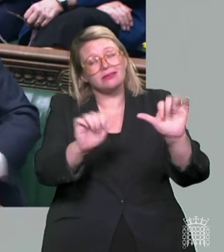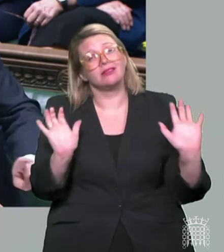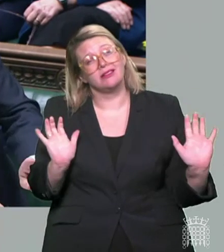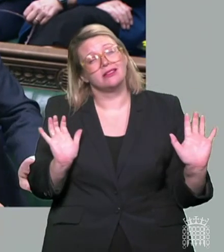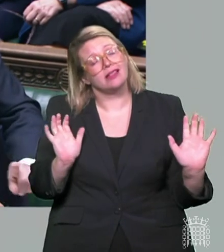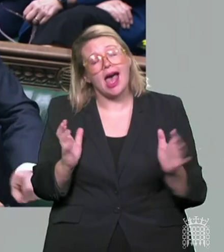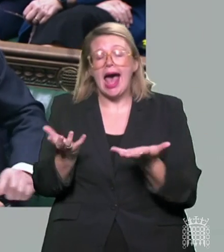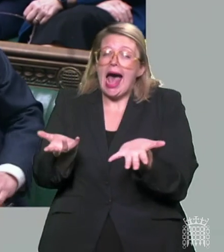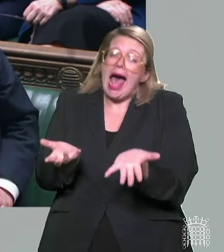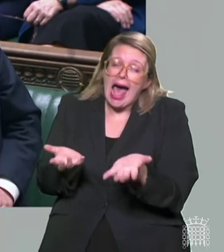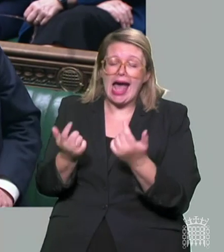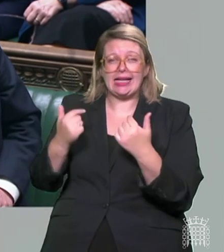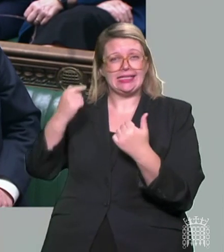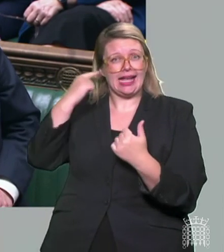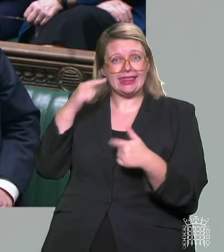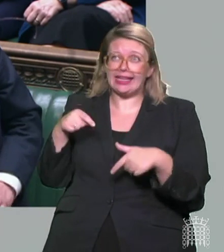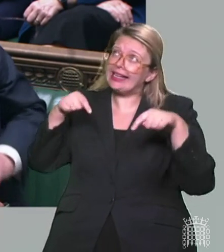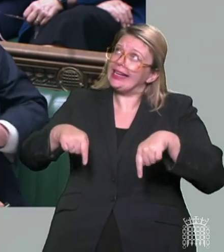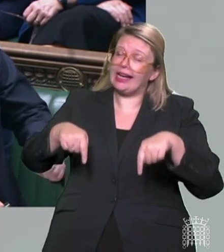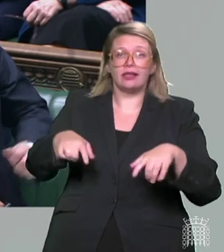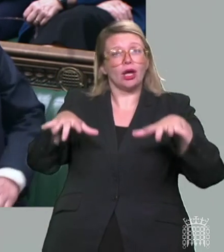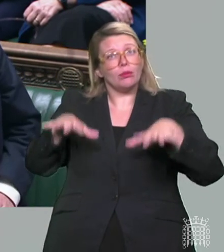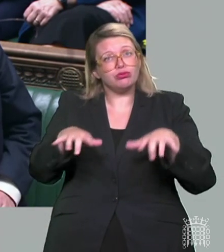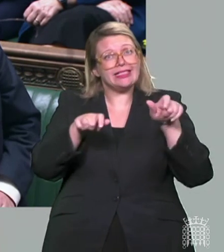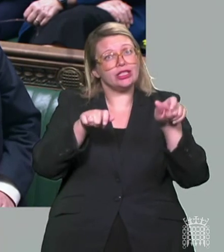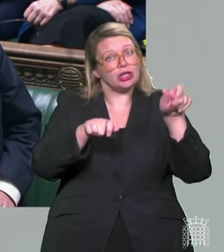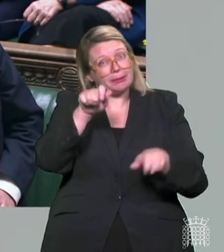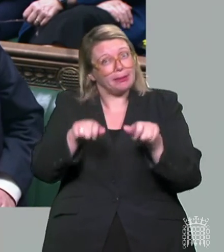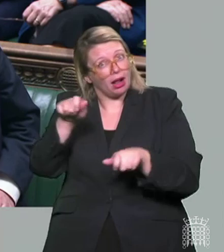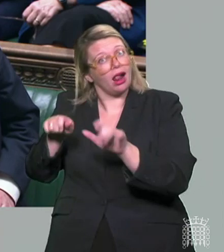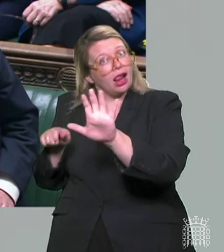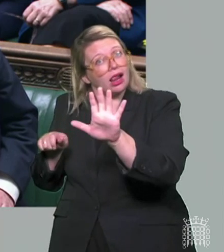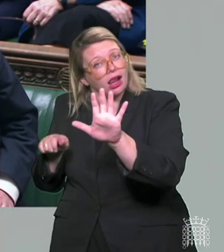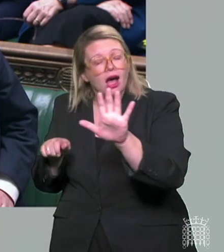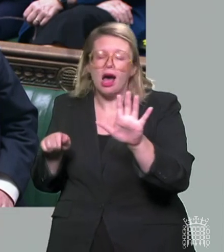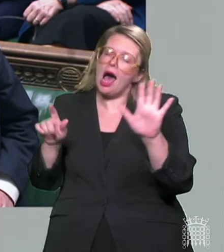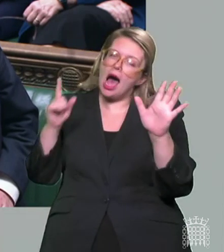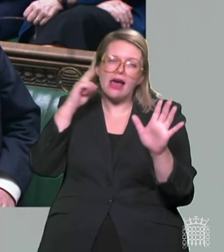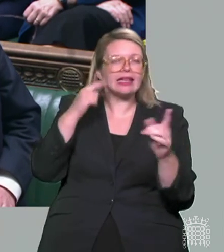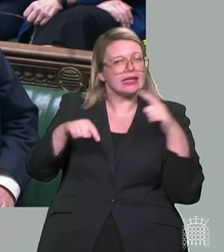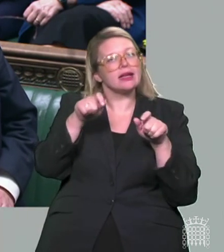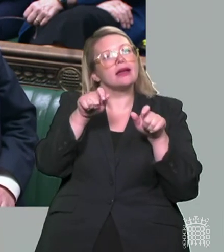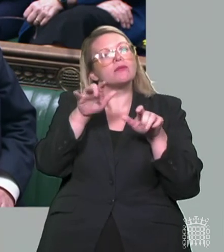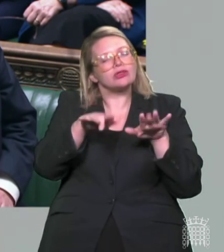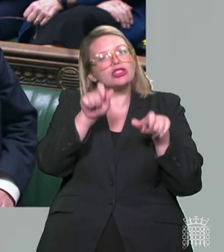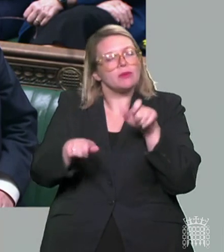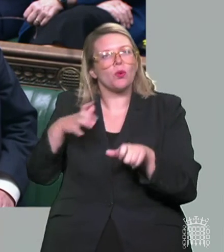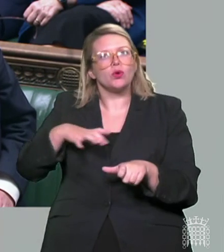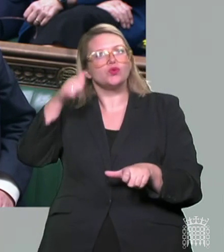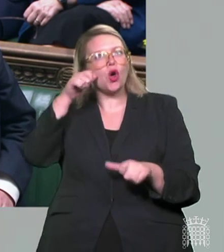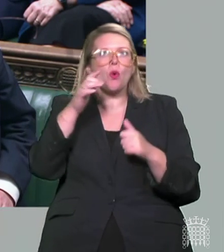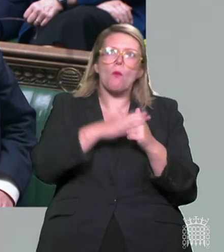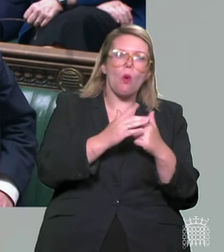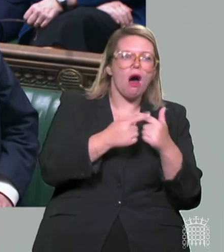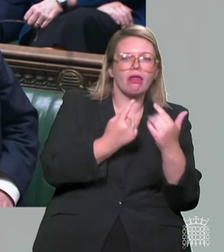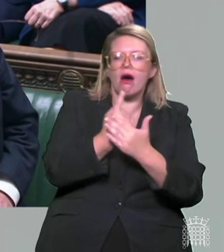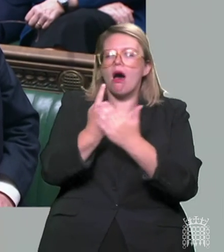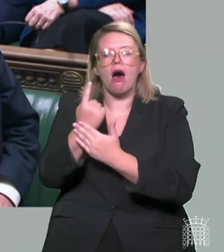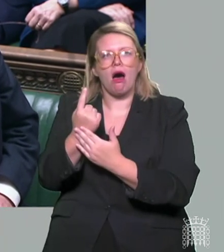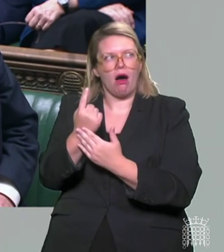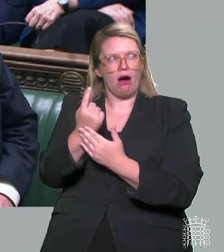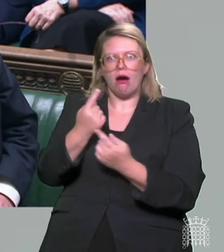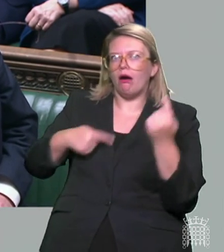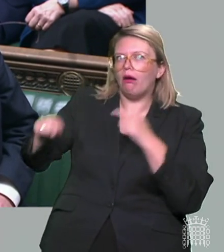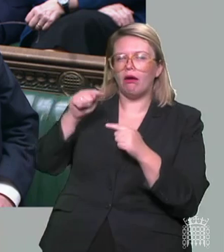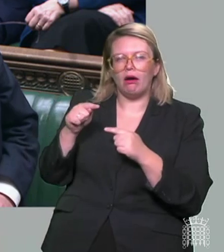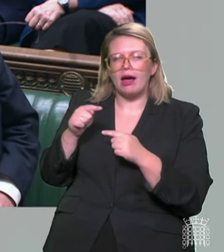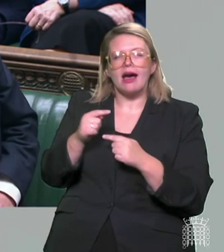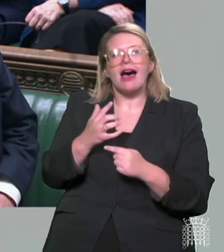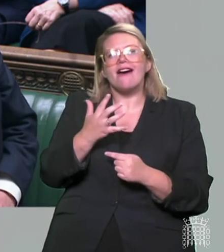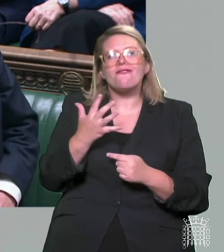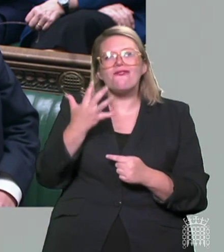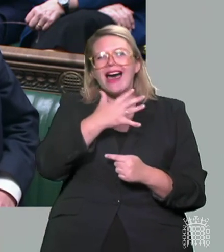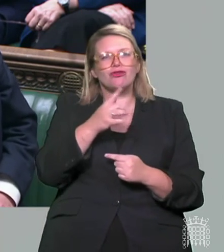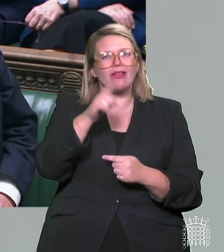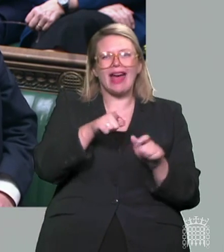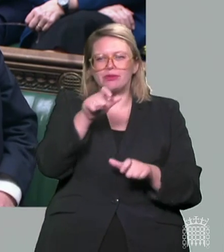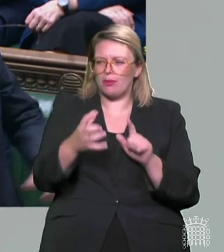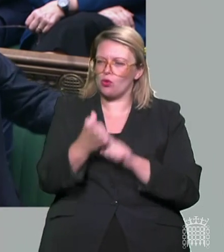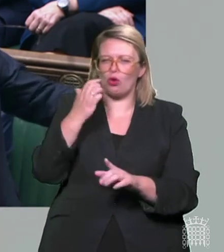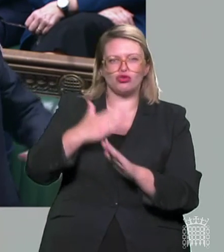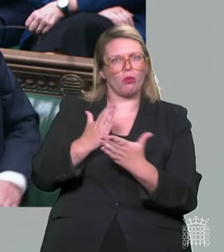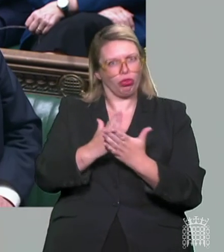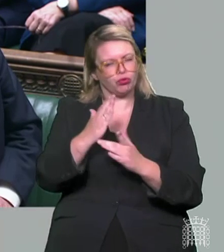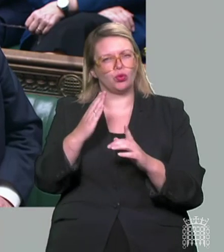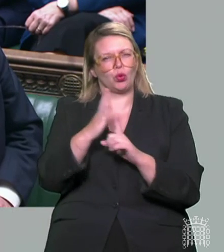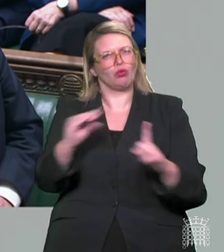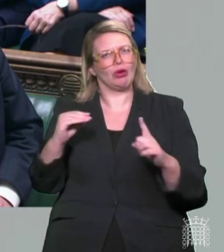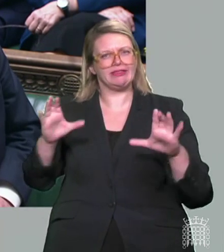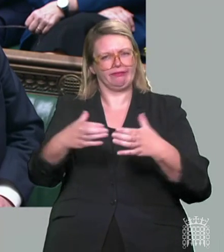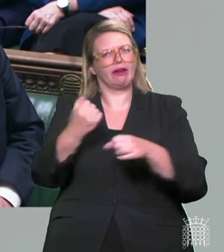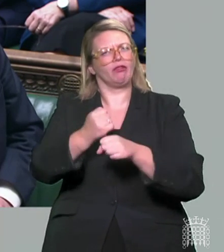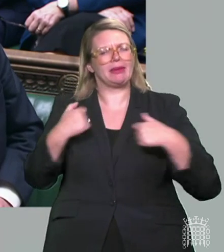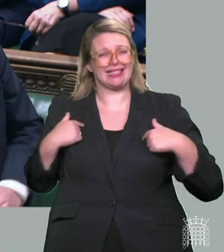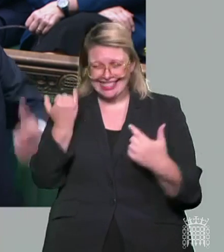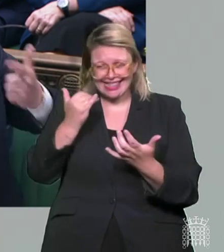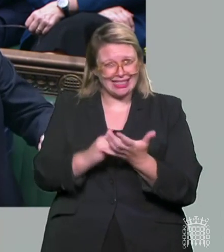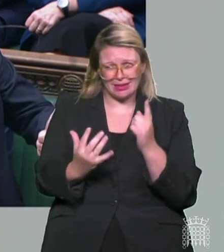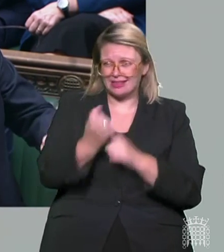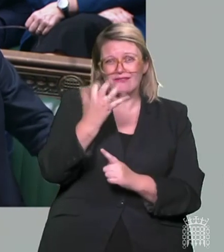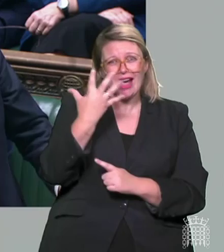Frankly, I think the people of this country would like also to hear about other jobs that are held by people in this country, not least the 500,000 people we got off welfare into work in the last six months alone.